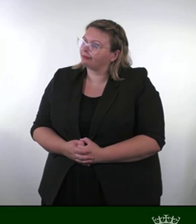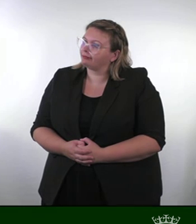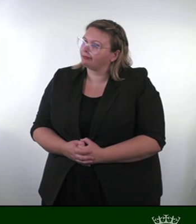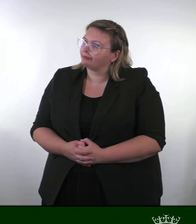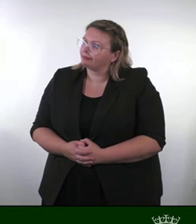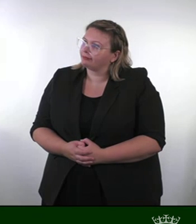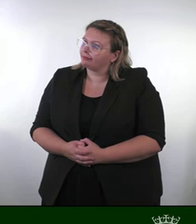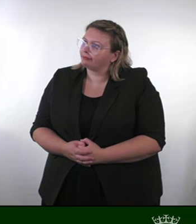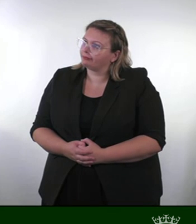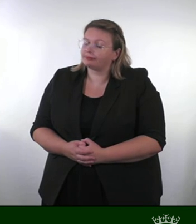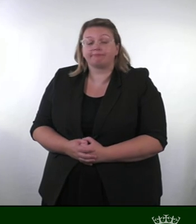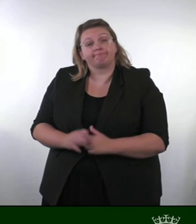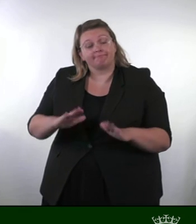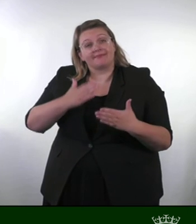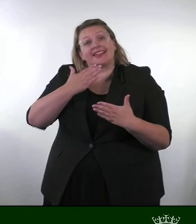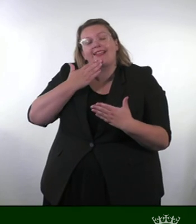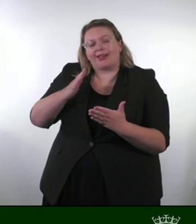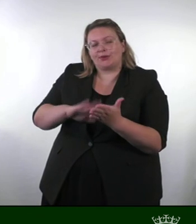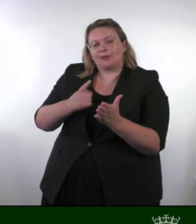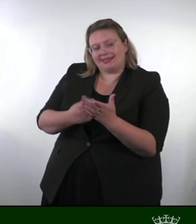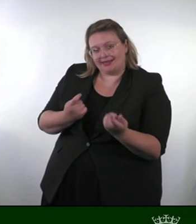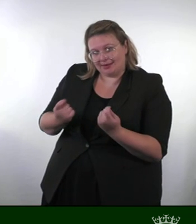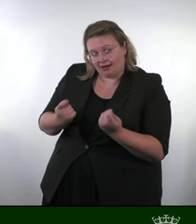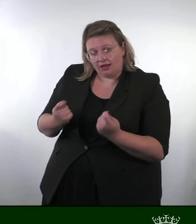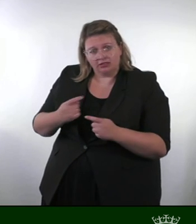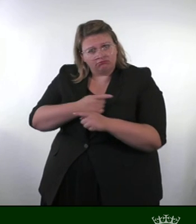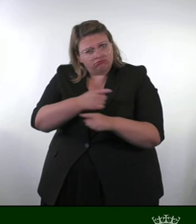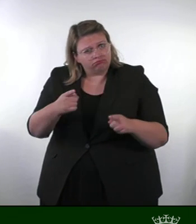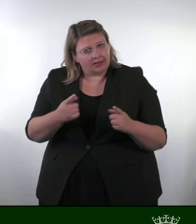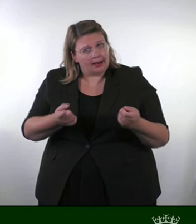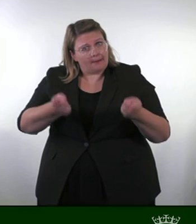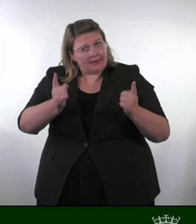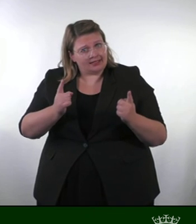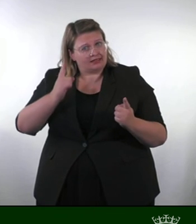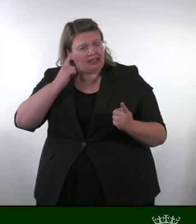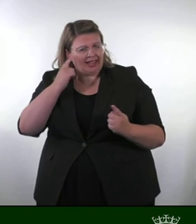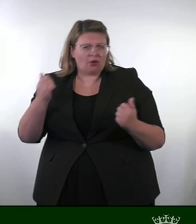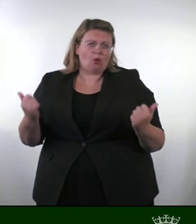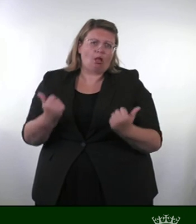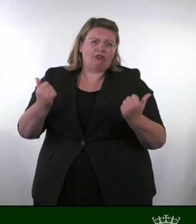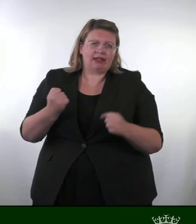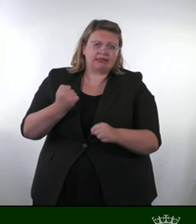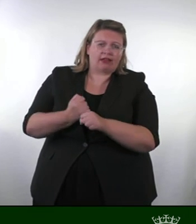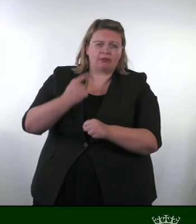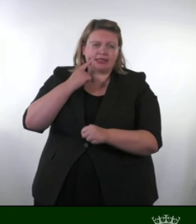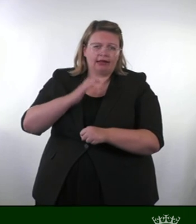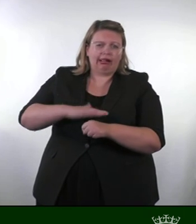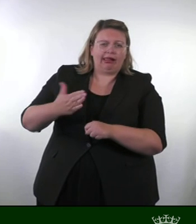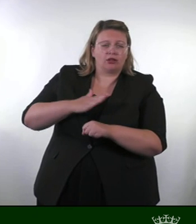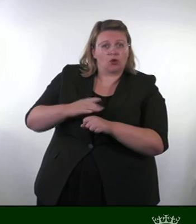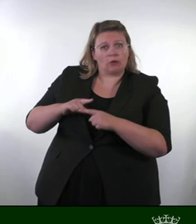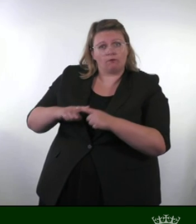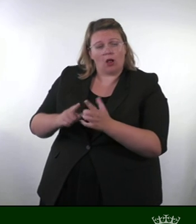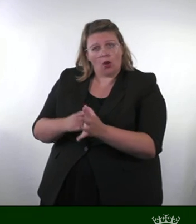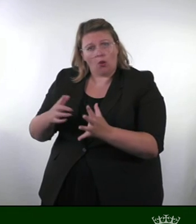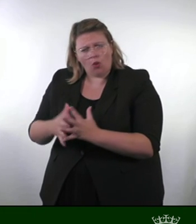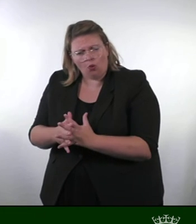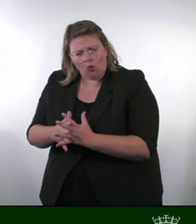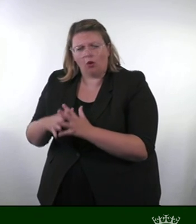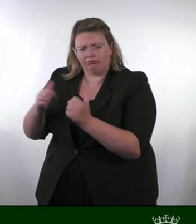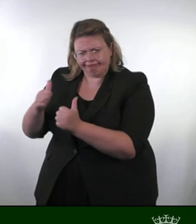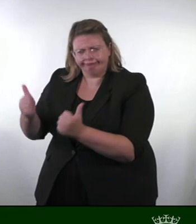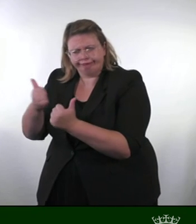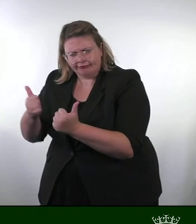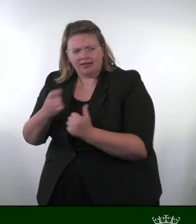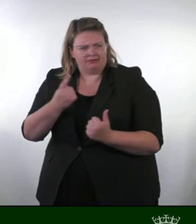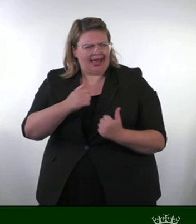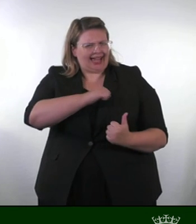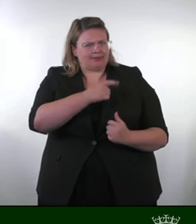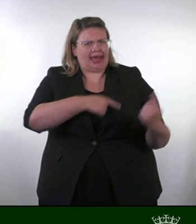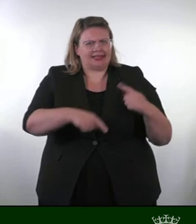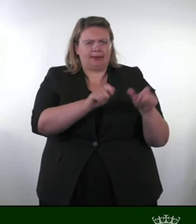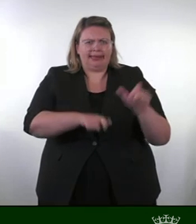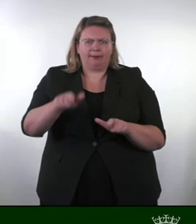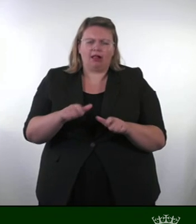If Ministers think it is acceptable for this Government to not obey the law, how on earth can the Prime Minister expect the public at home to do so?